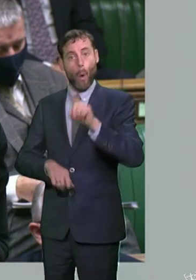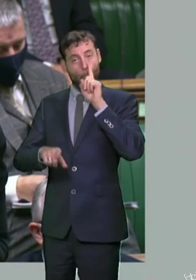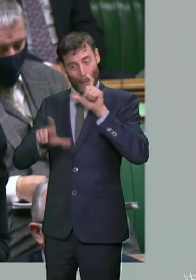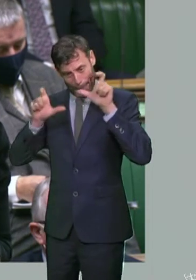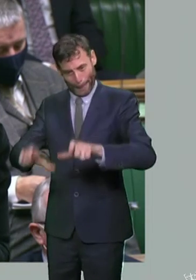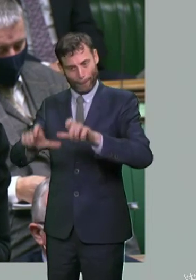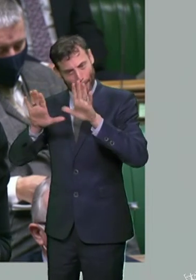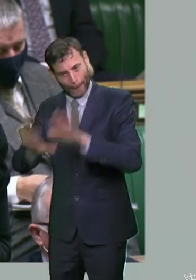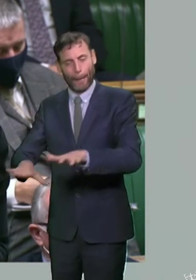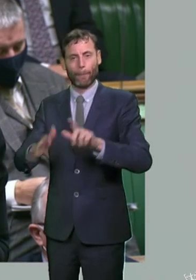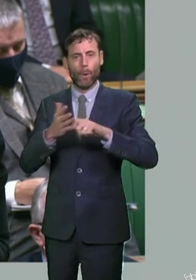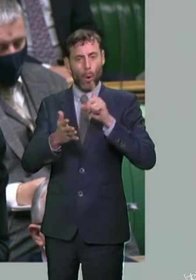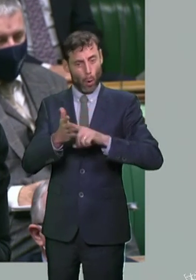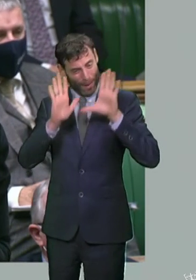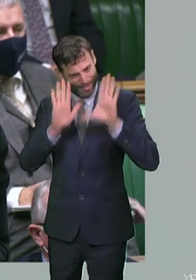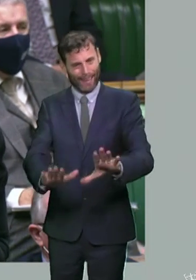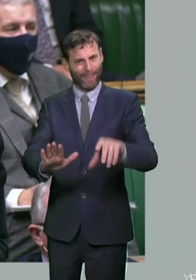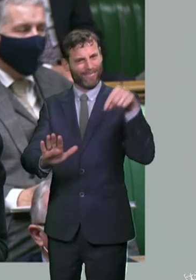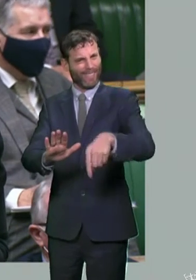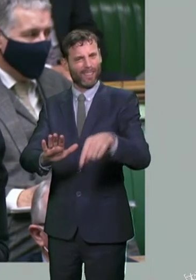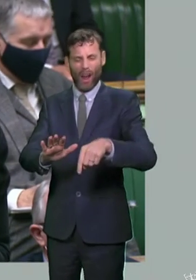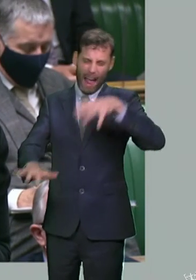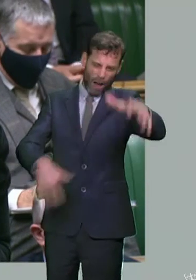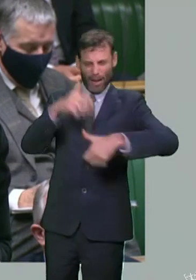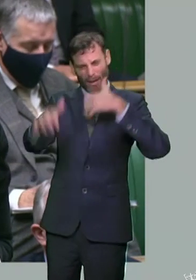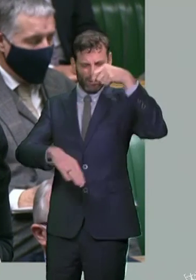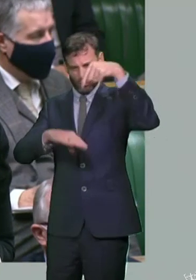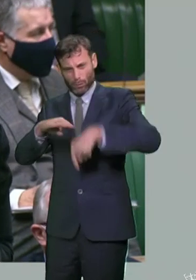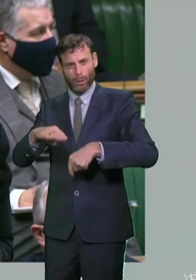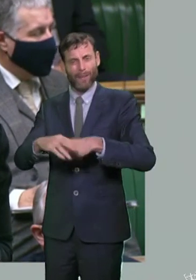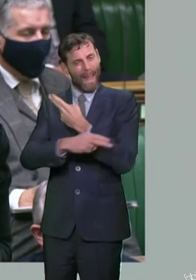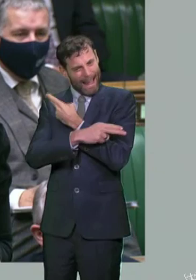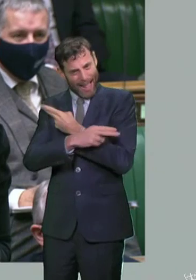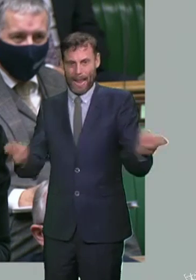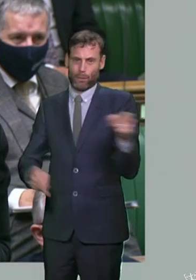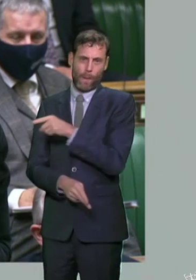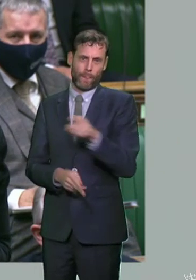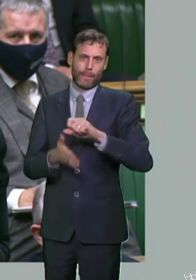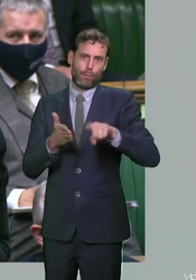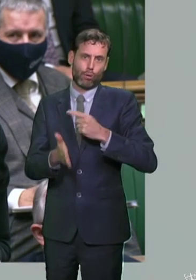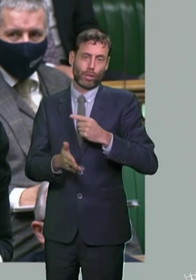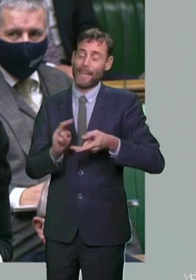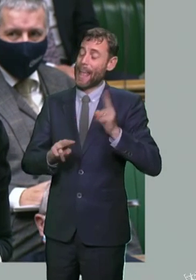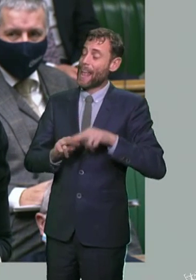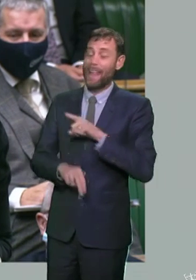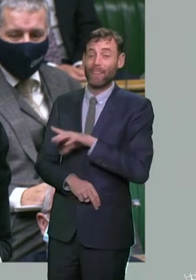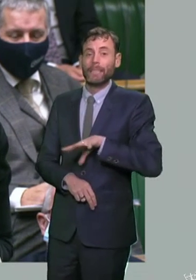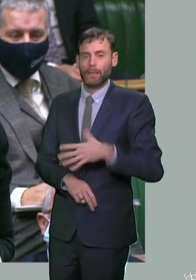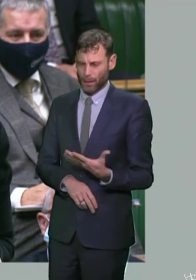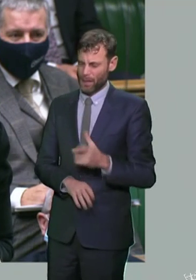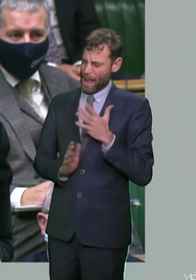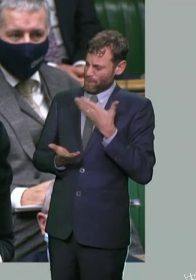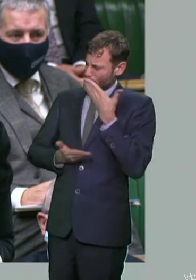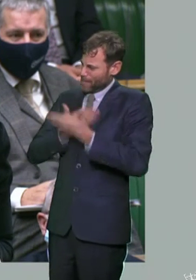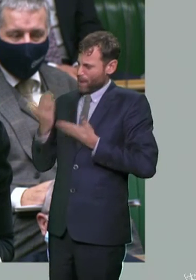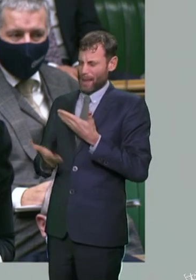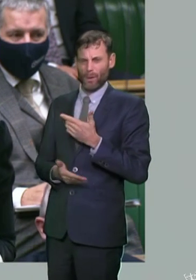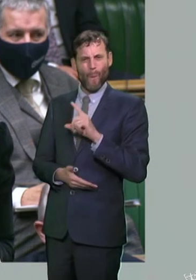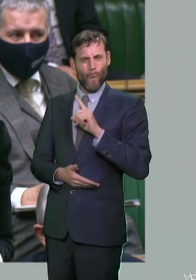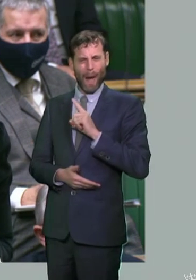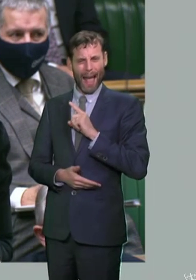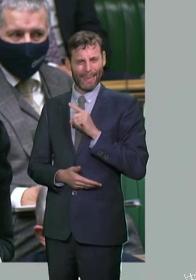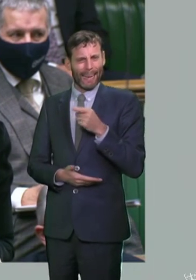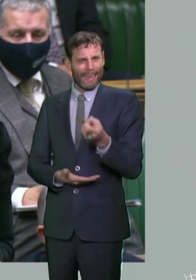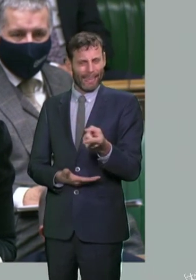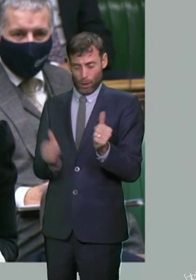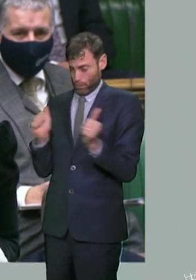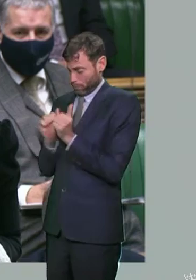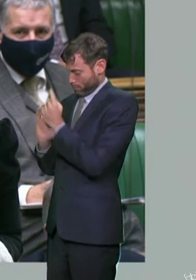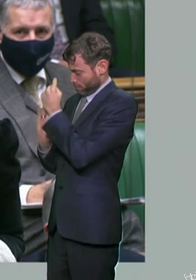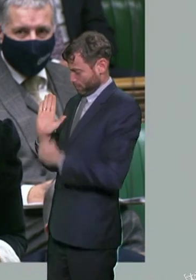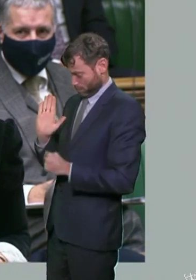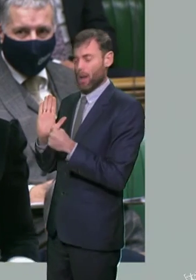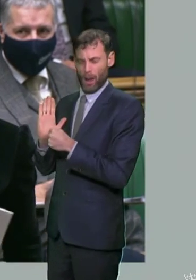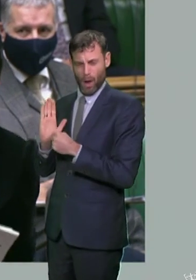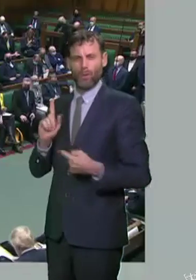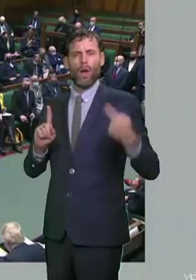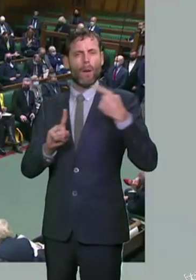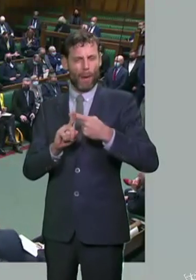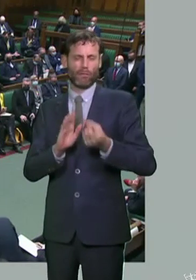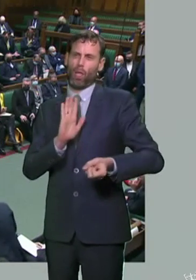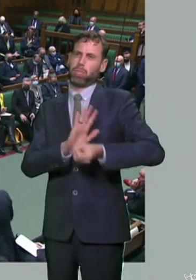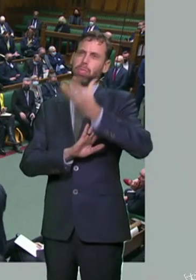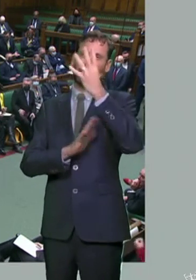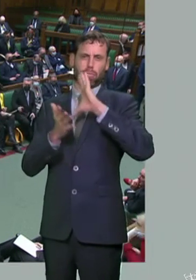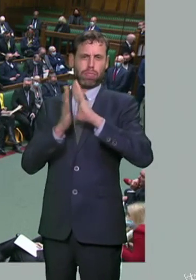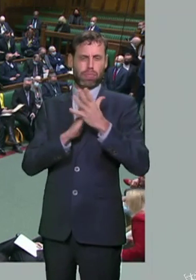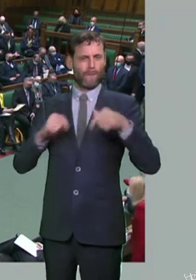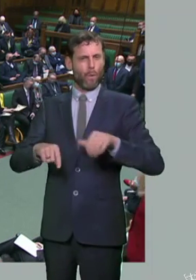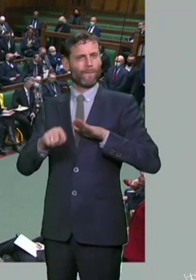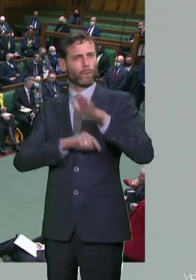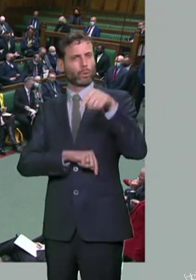Will he cancel those projects, and does he recognise that if he does not, he will need to ask forgiveness not just for losing his place in a speech, but for losing the future of our children?